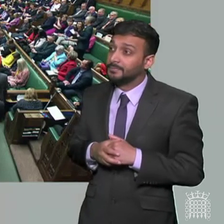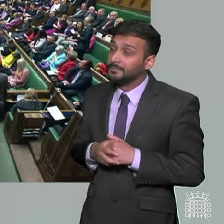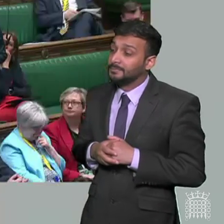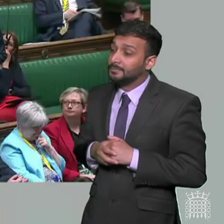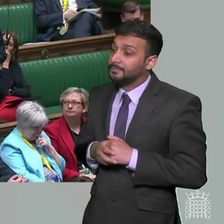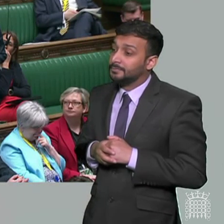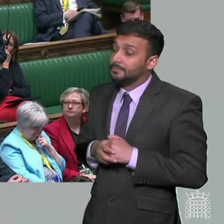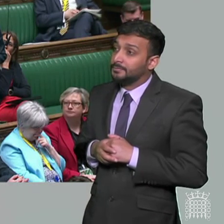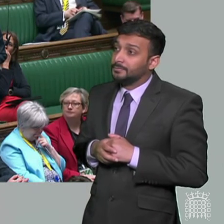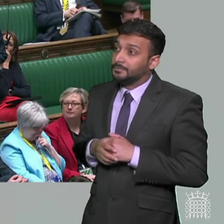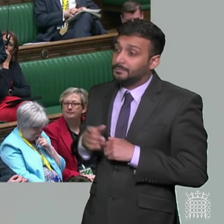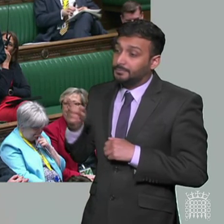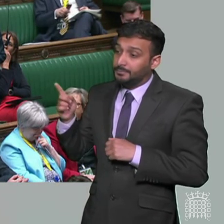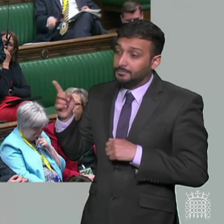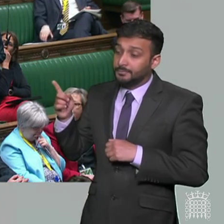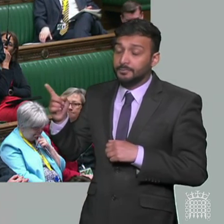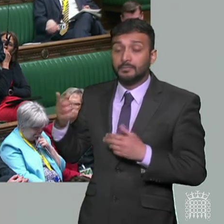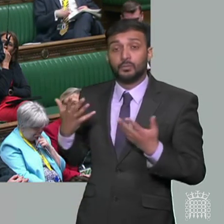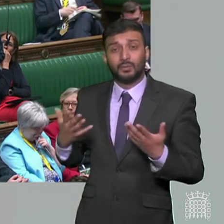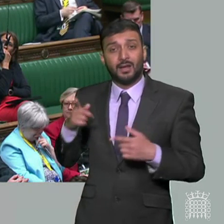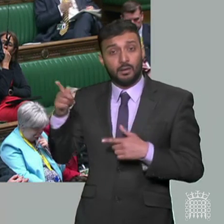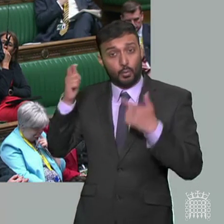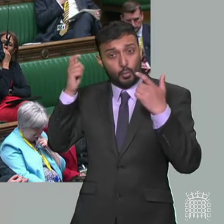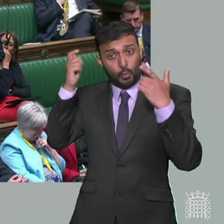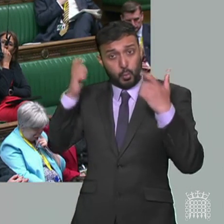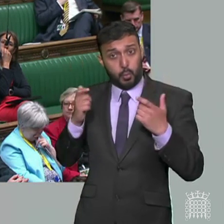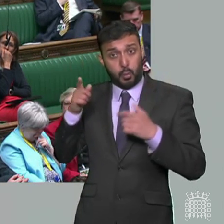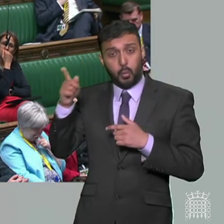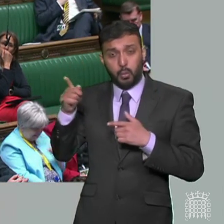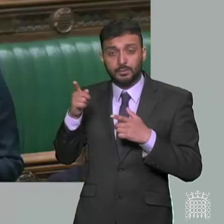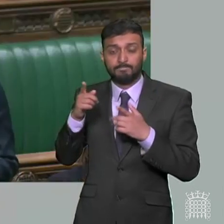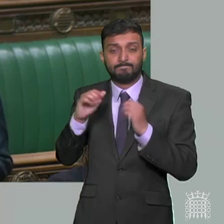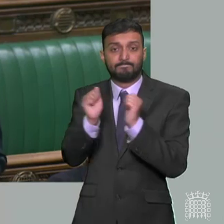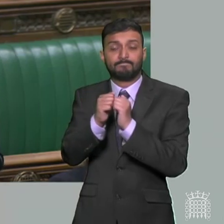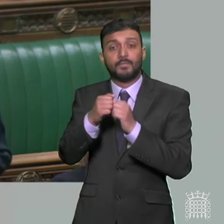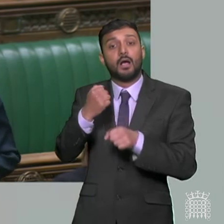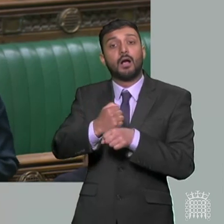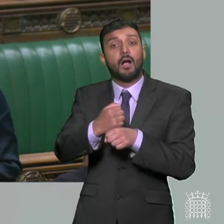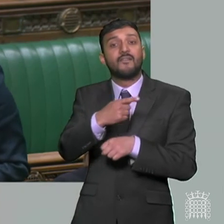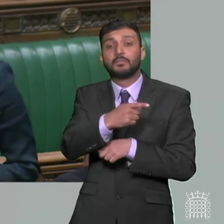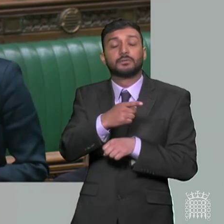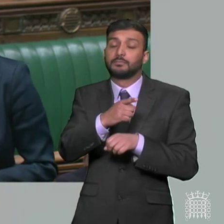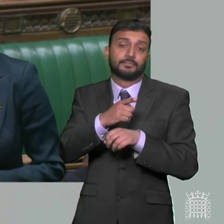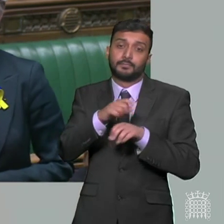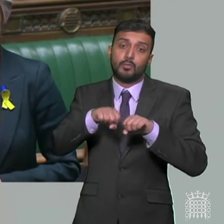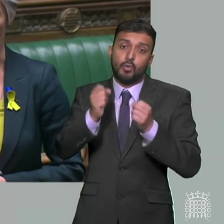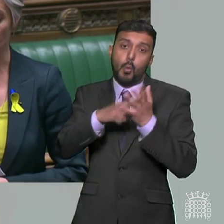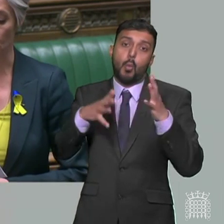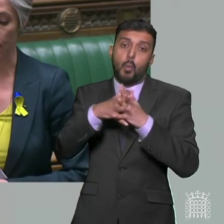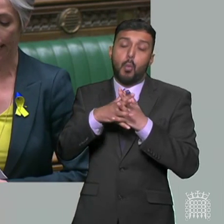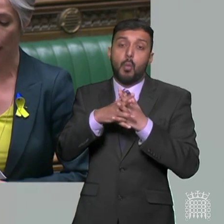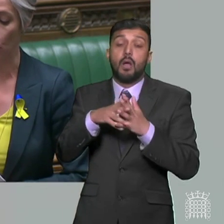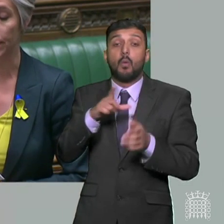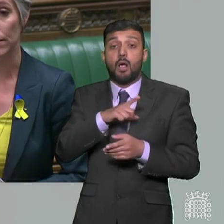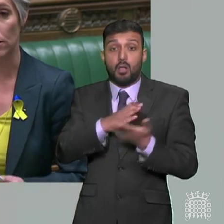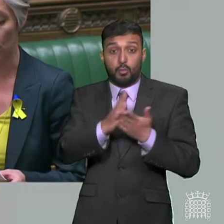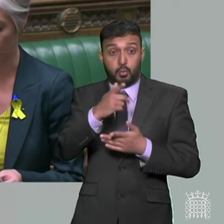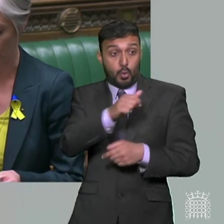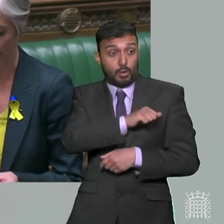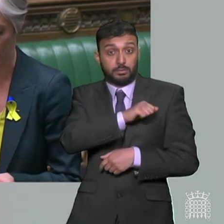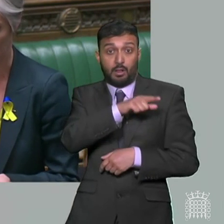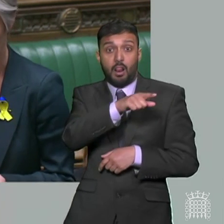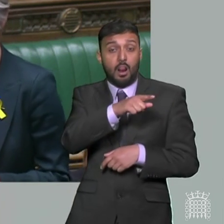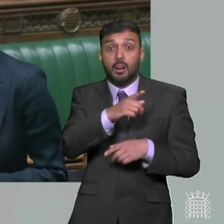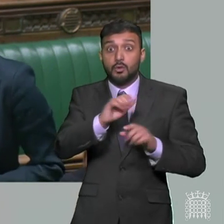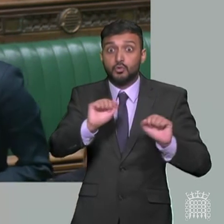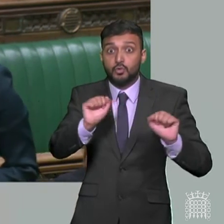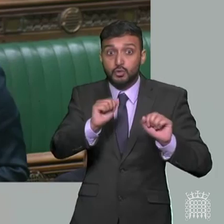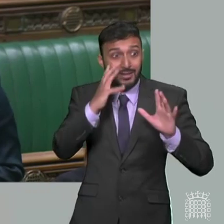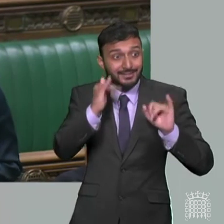Today, a court has found that the Government acted unlawfully when their policies led to the discharge of untested patients from hospitals to care homes at the start of the pandemic.